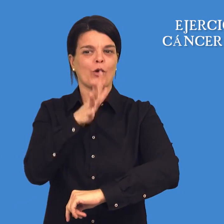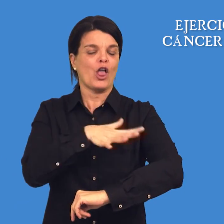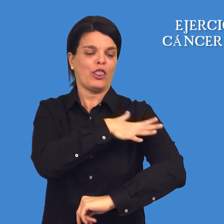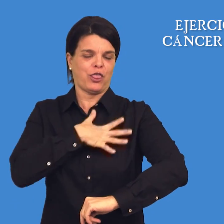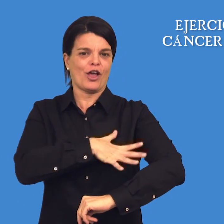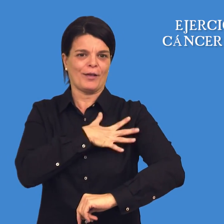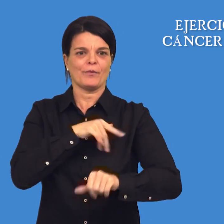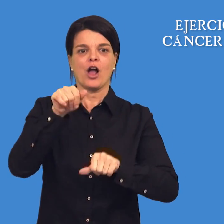dónde